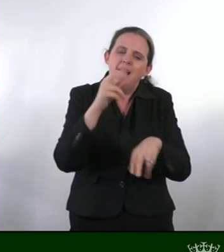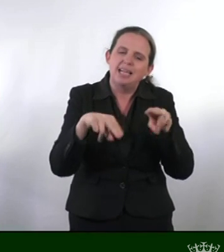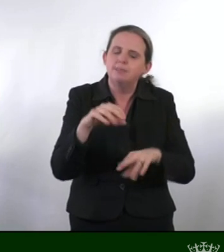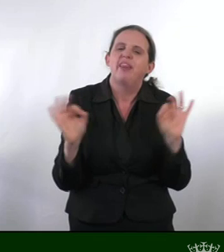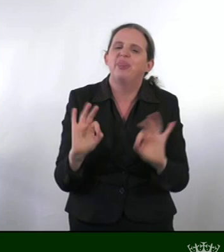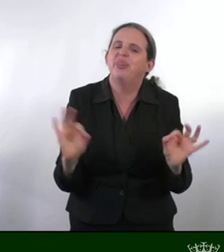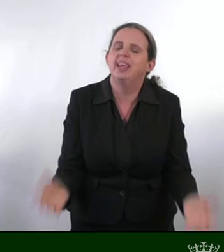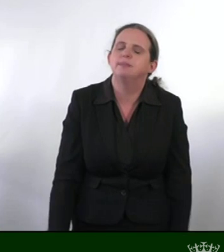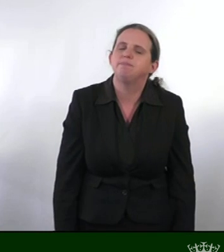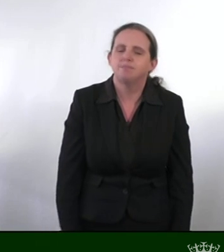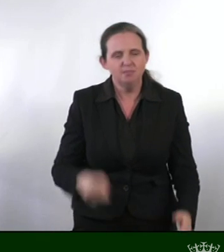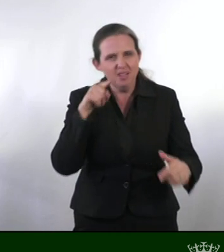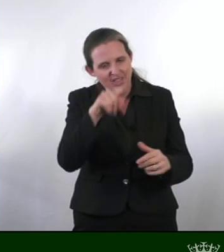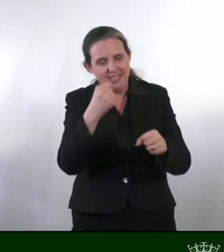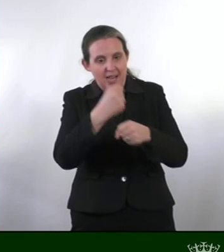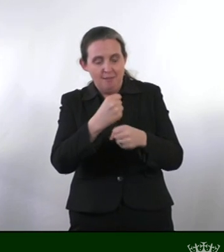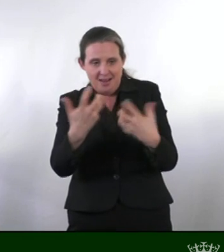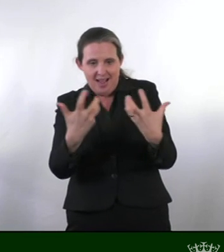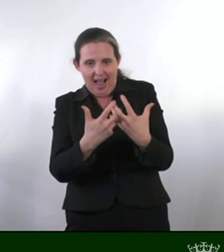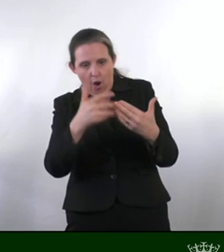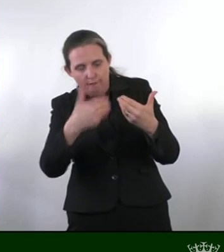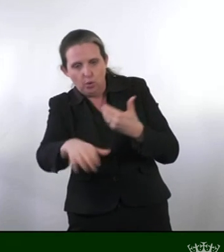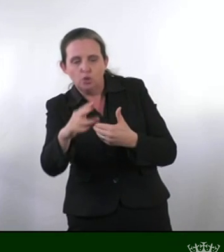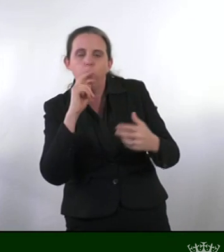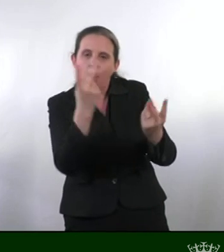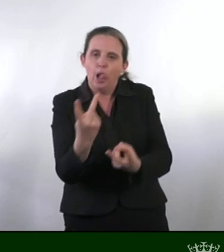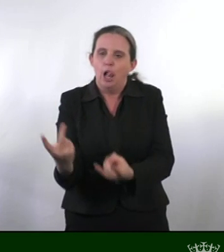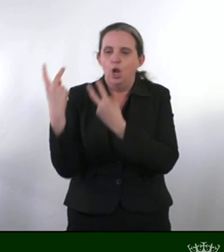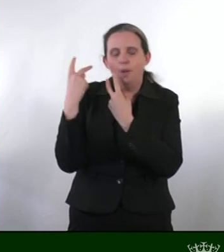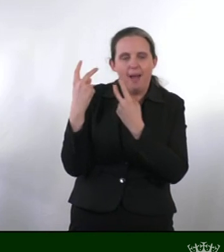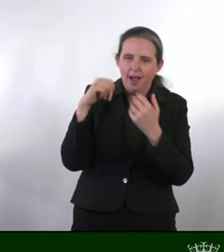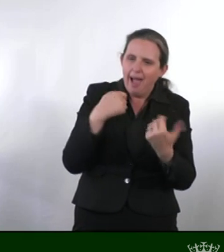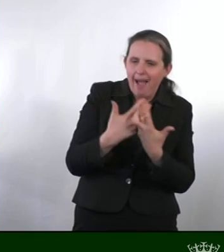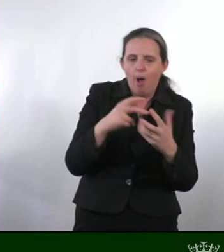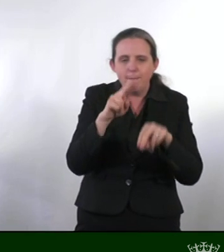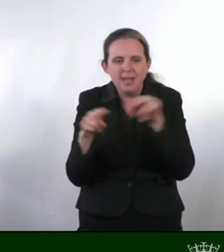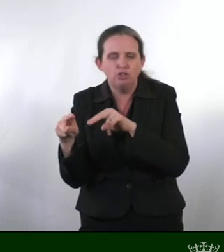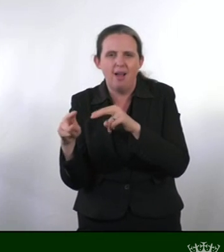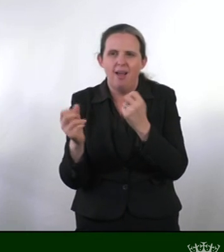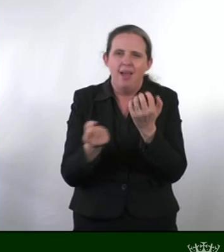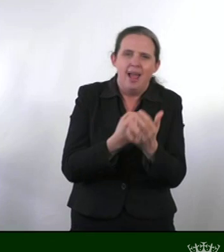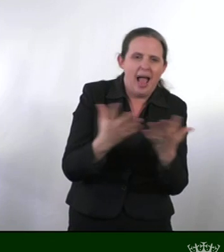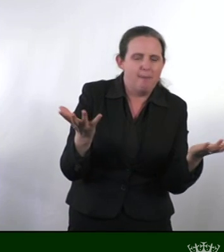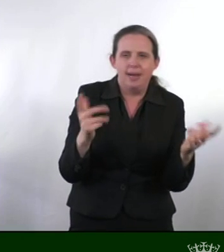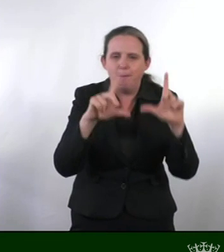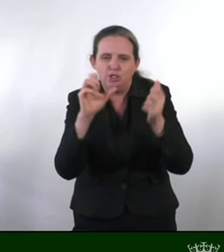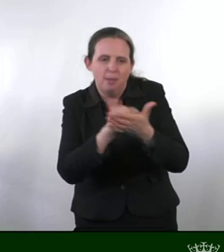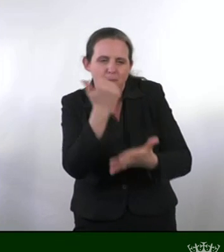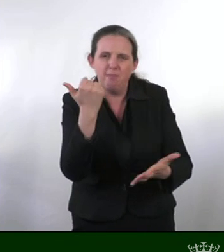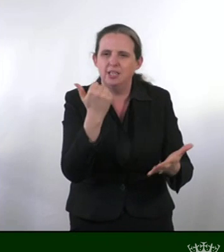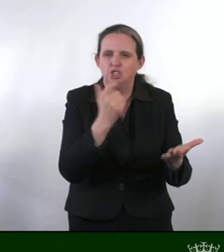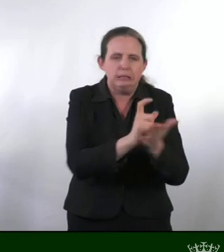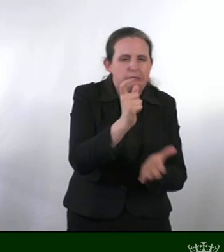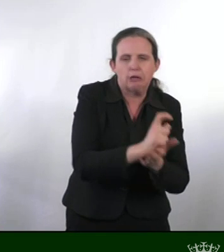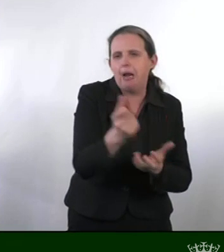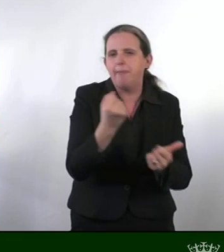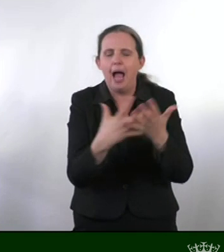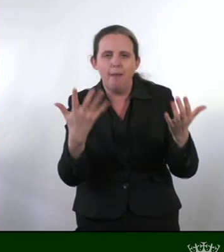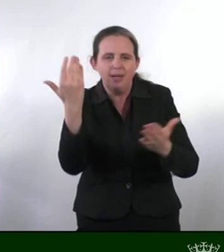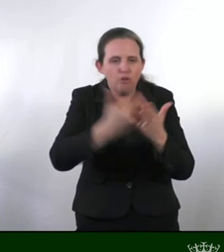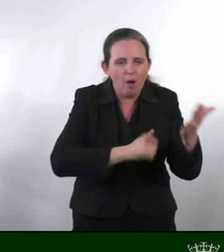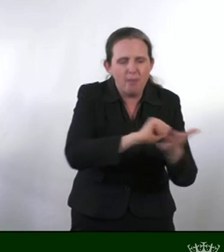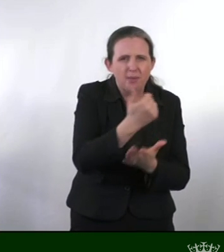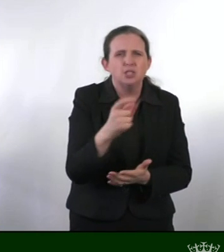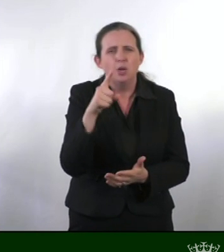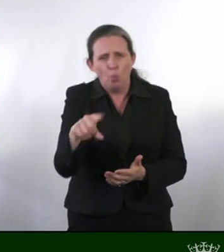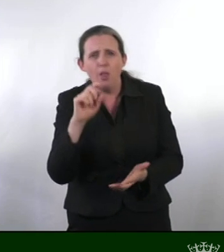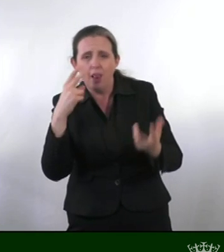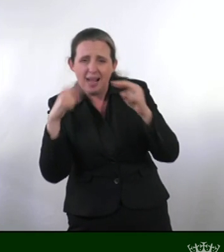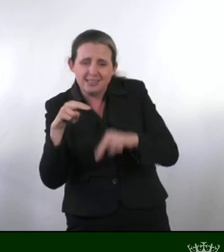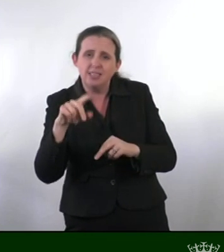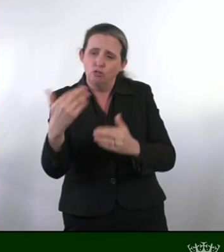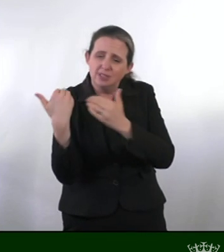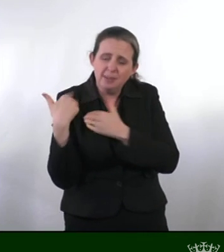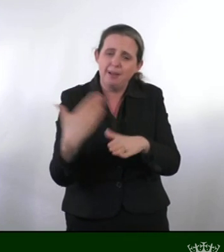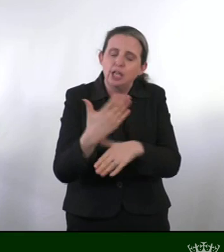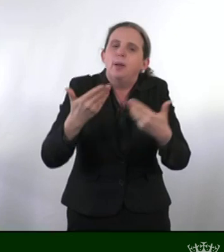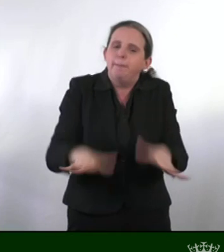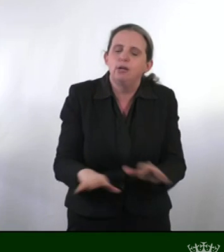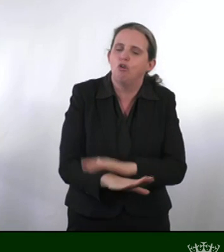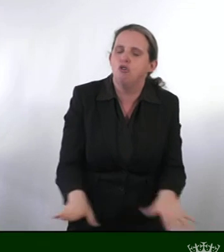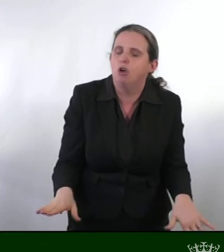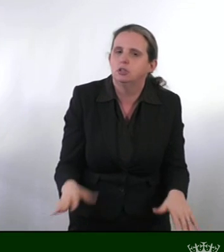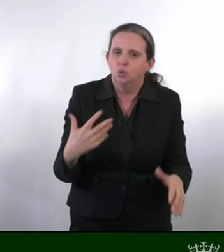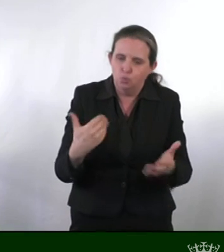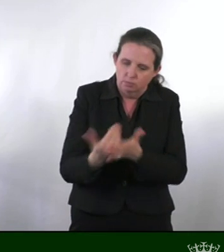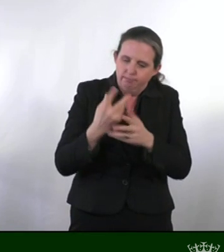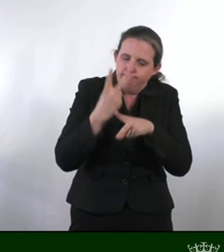The measure of this Government will not be the number of press releases issued during this crisis or the number of pictures it published on Instagram; it will be the responsible action that they took, or did not take, for the sake of our country.